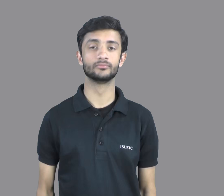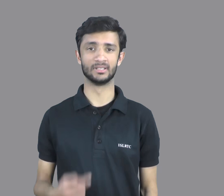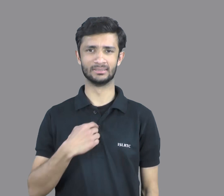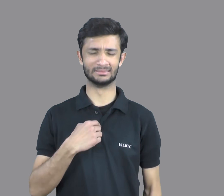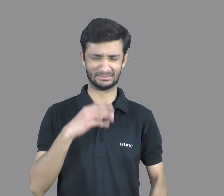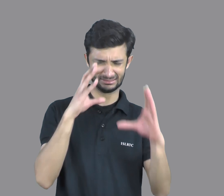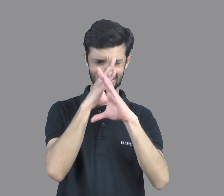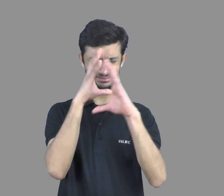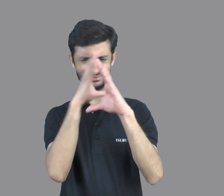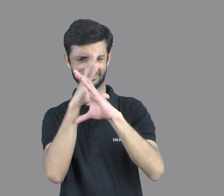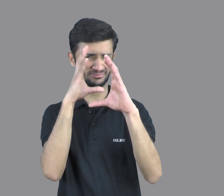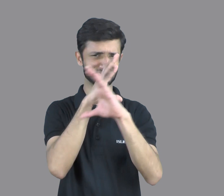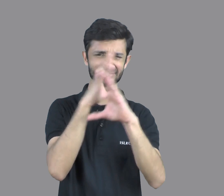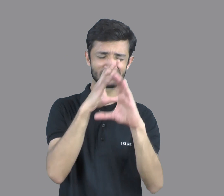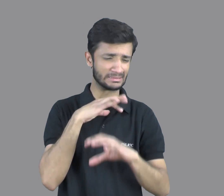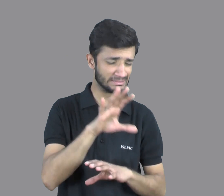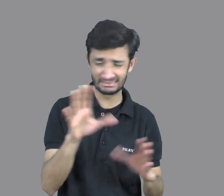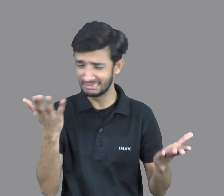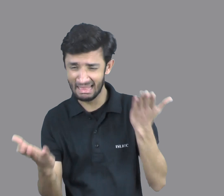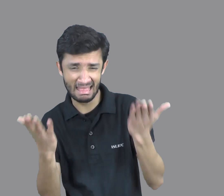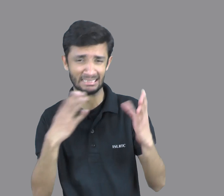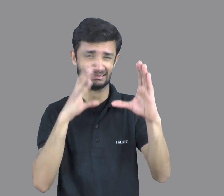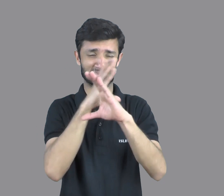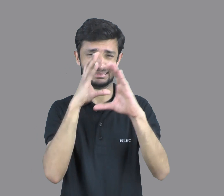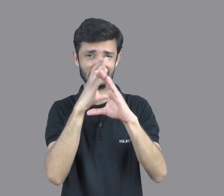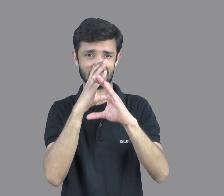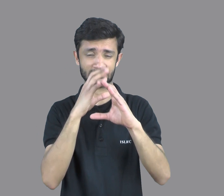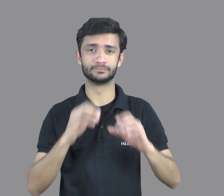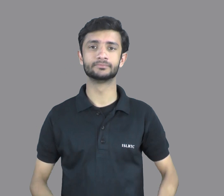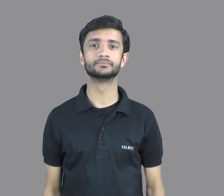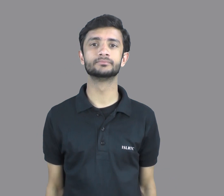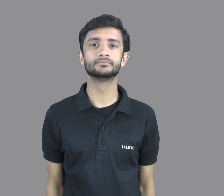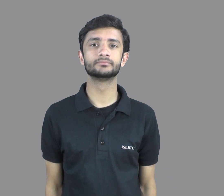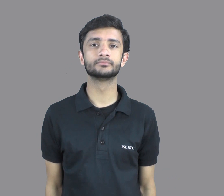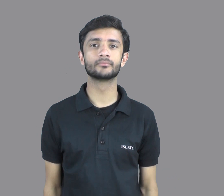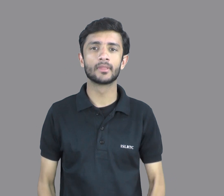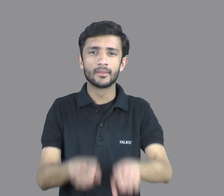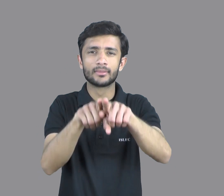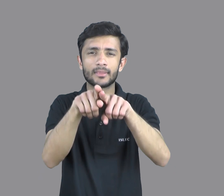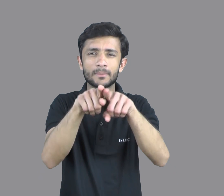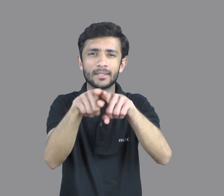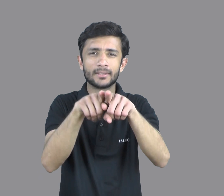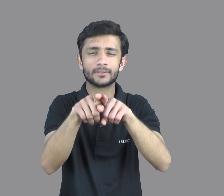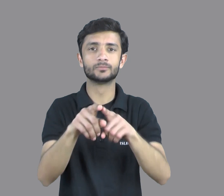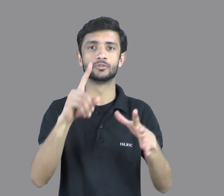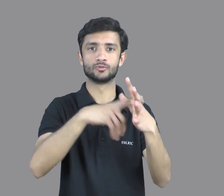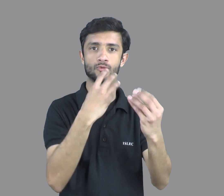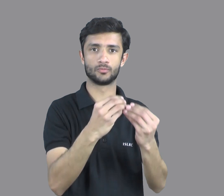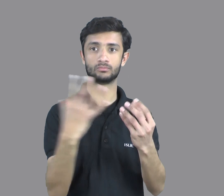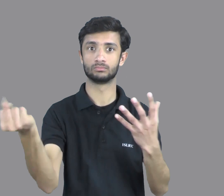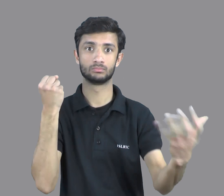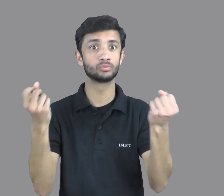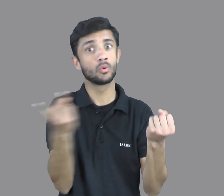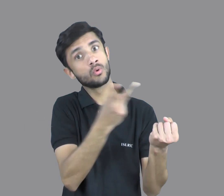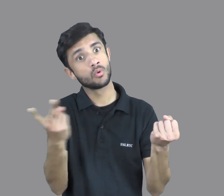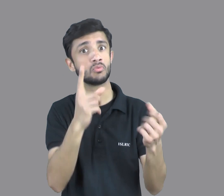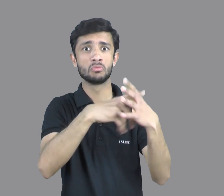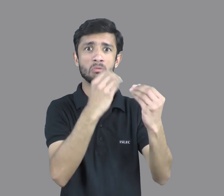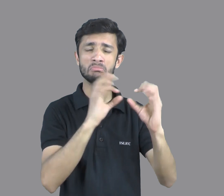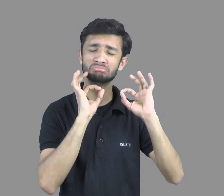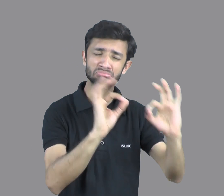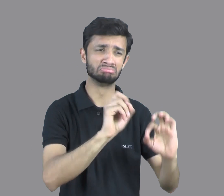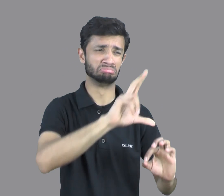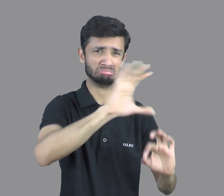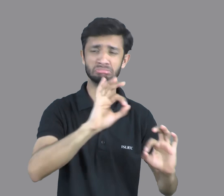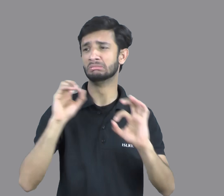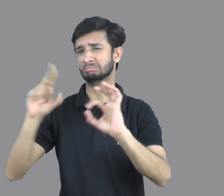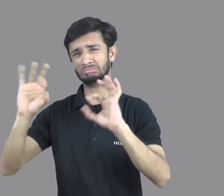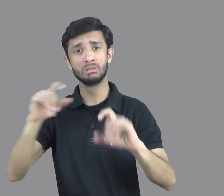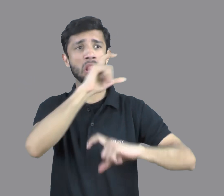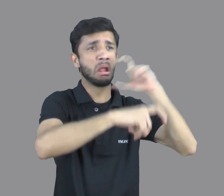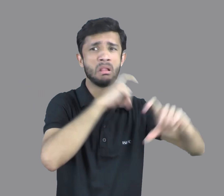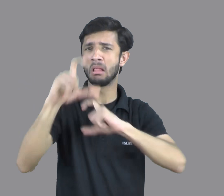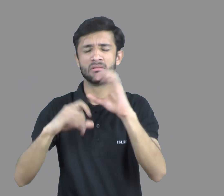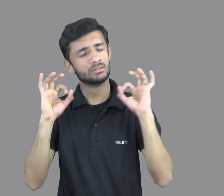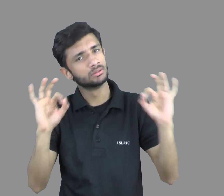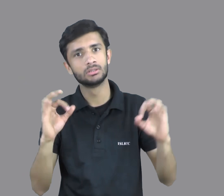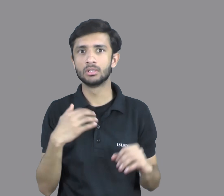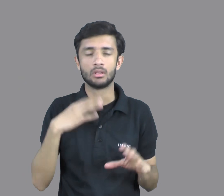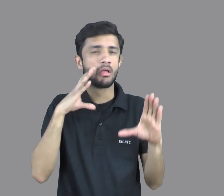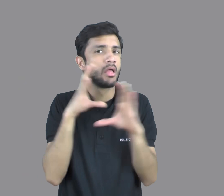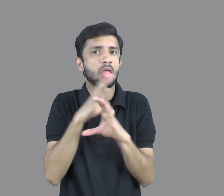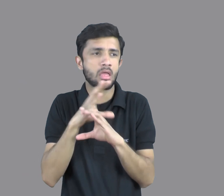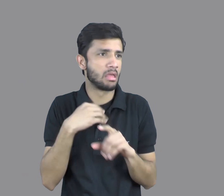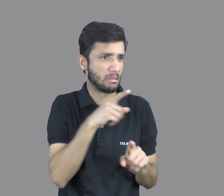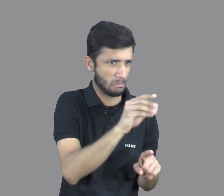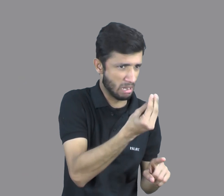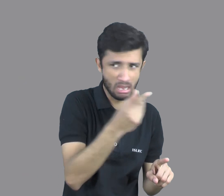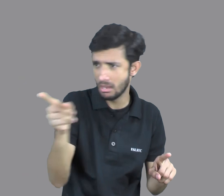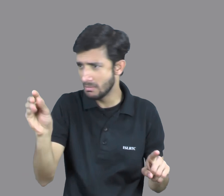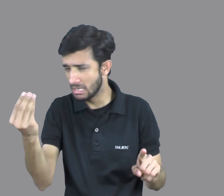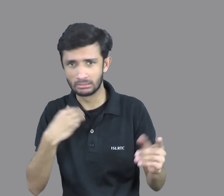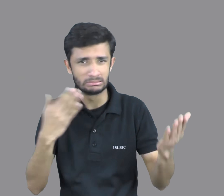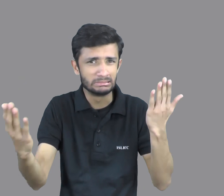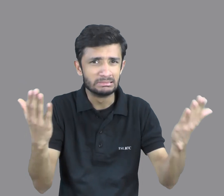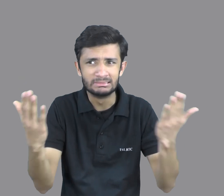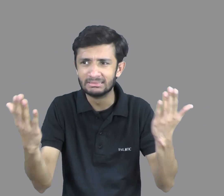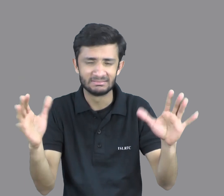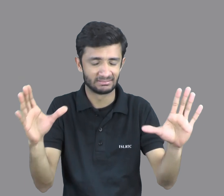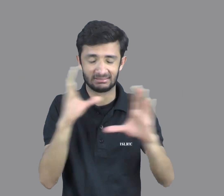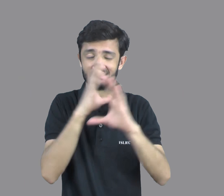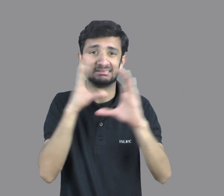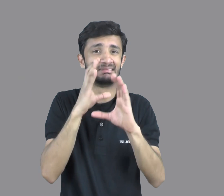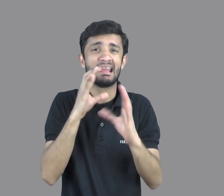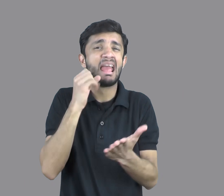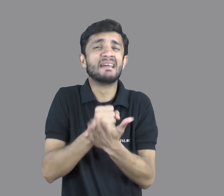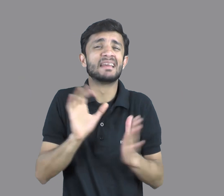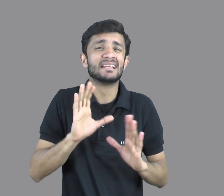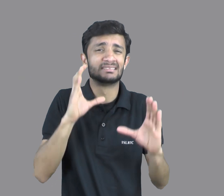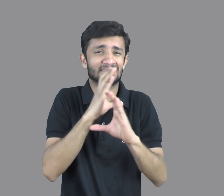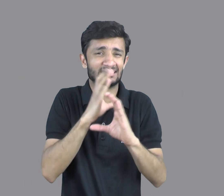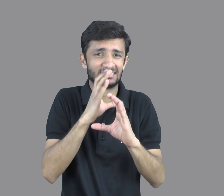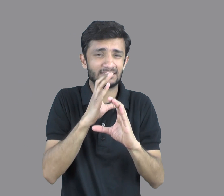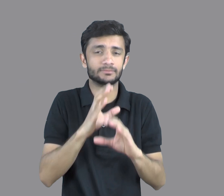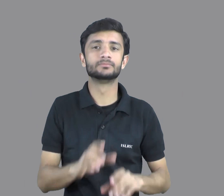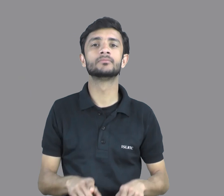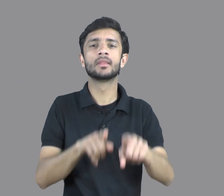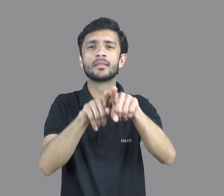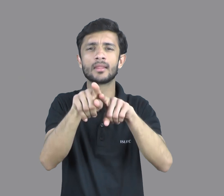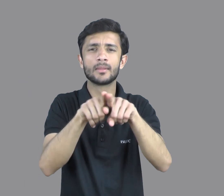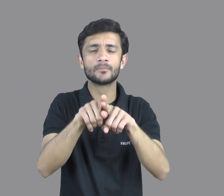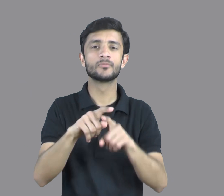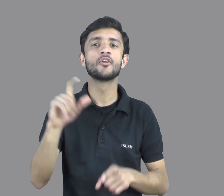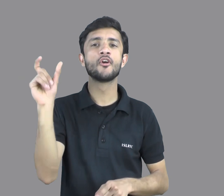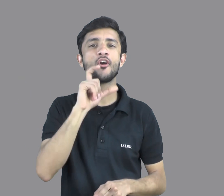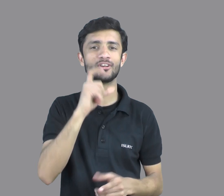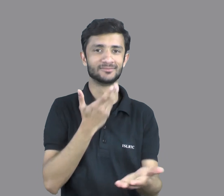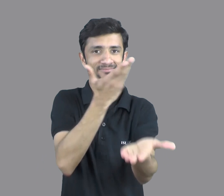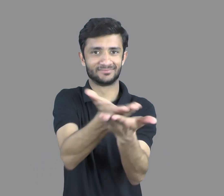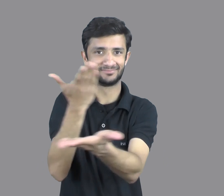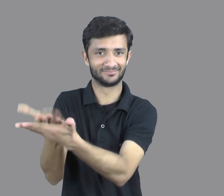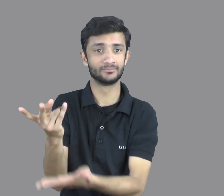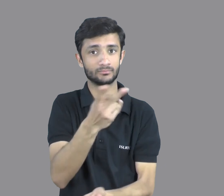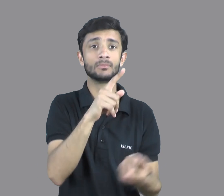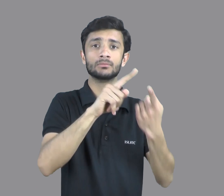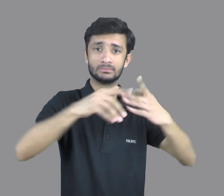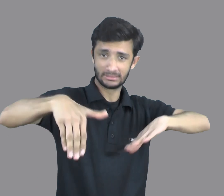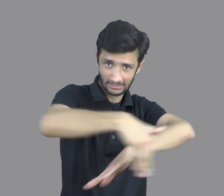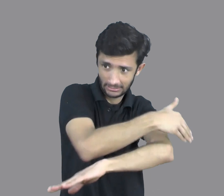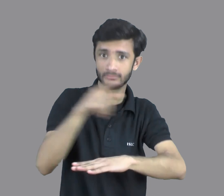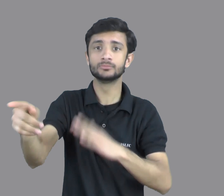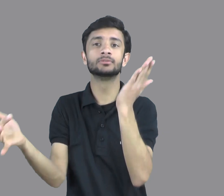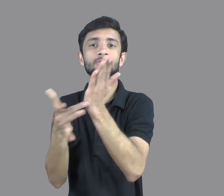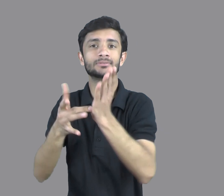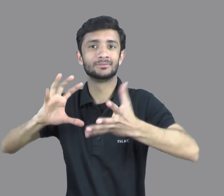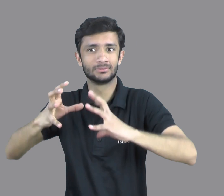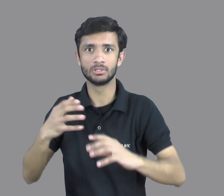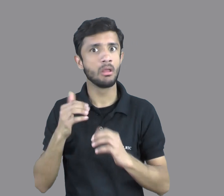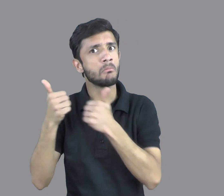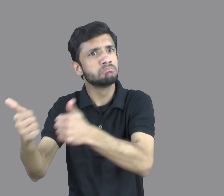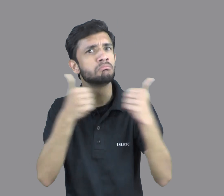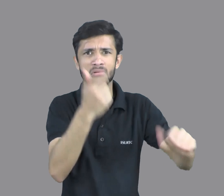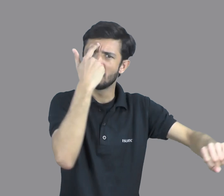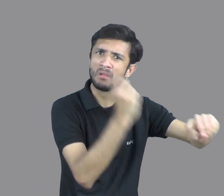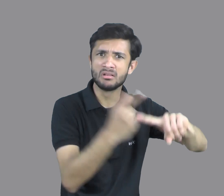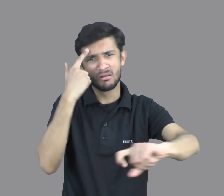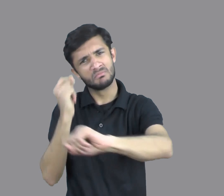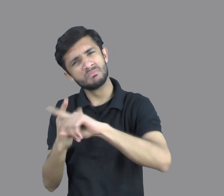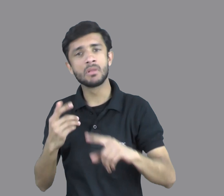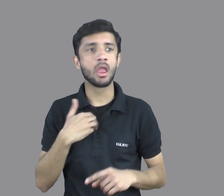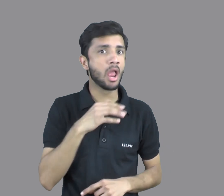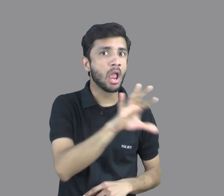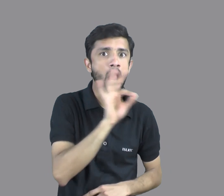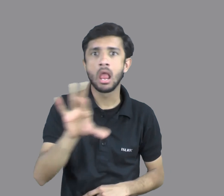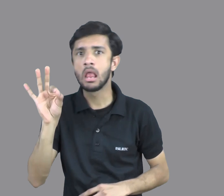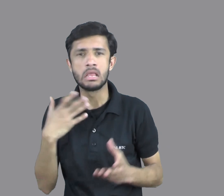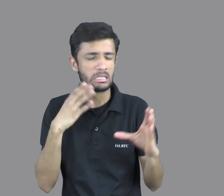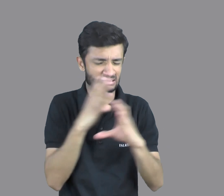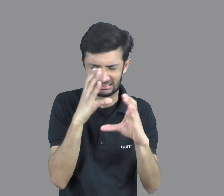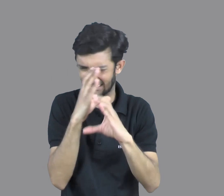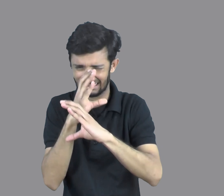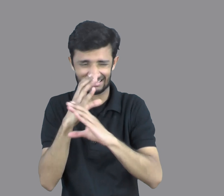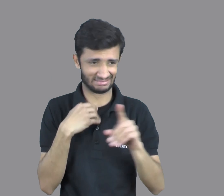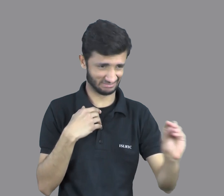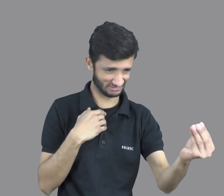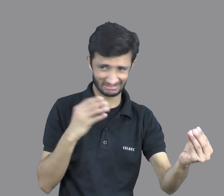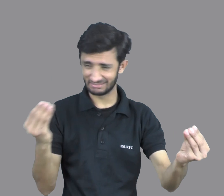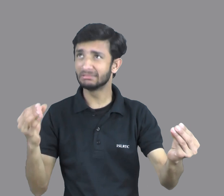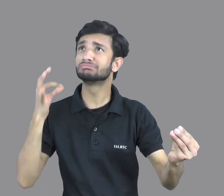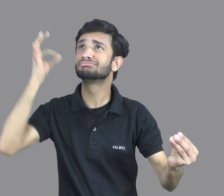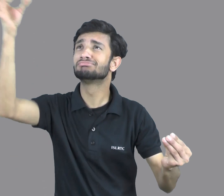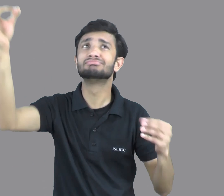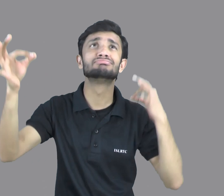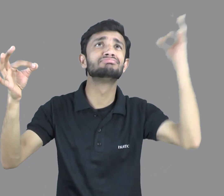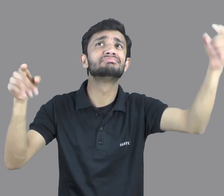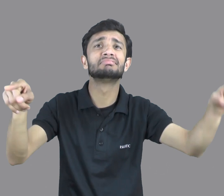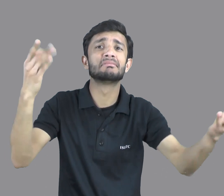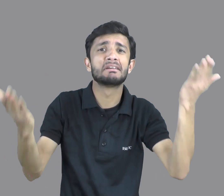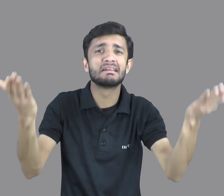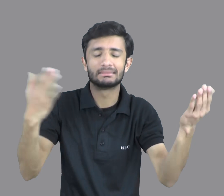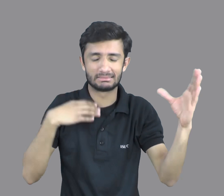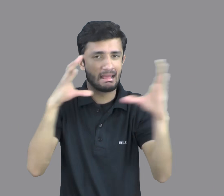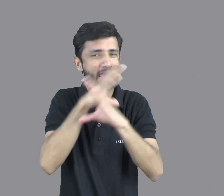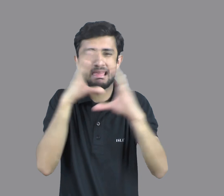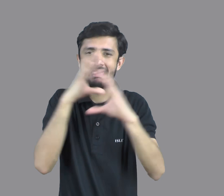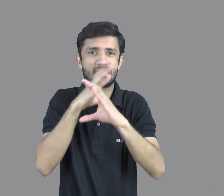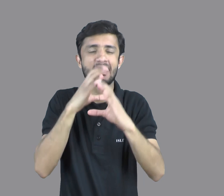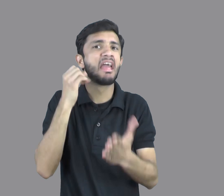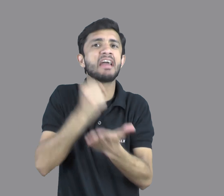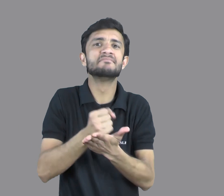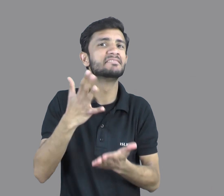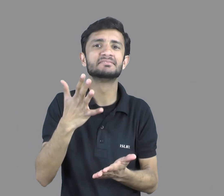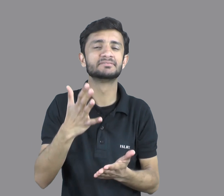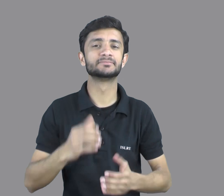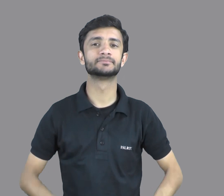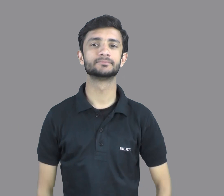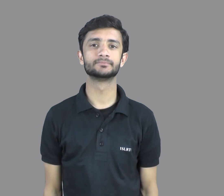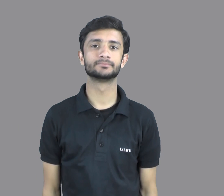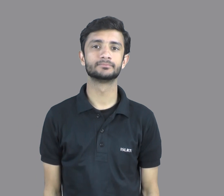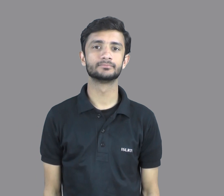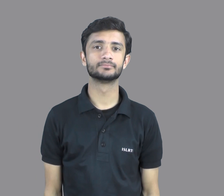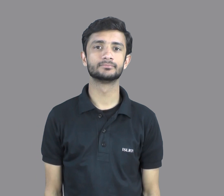On the Fence